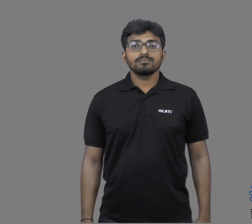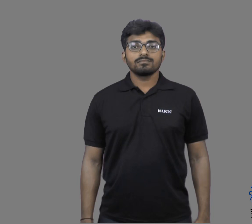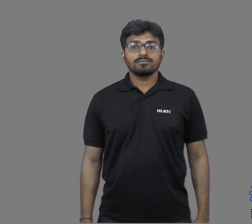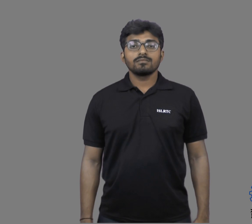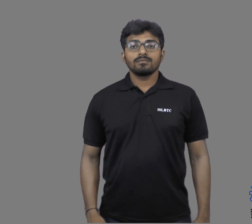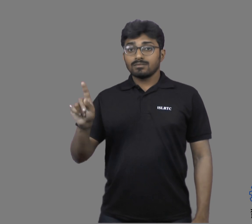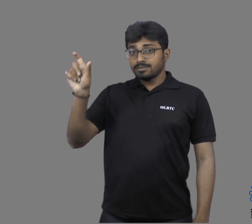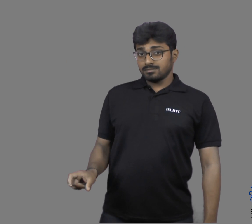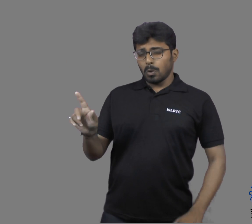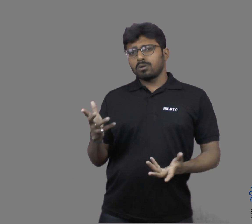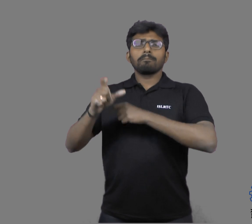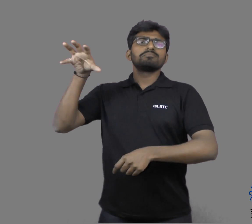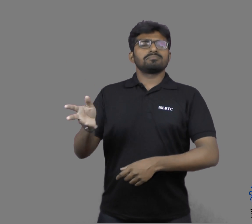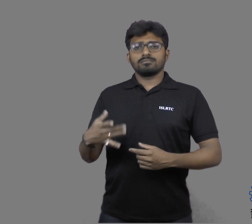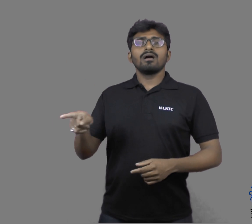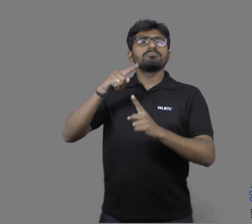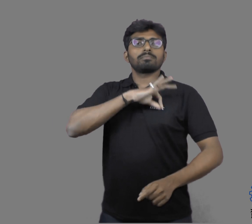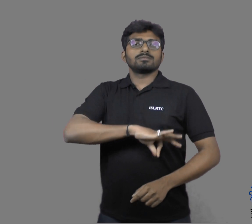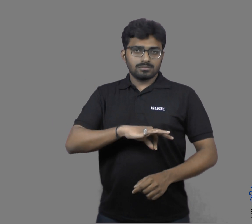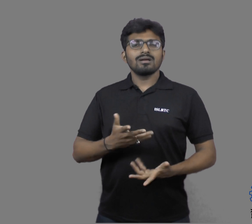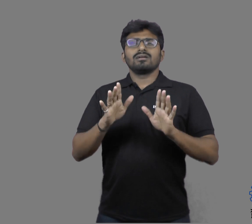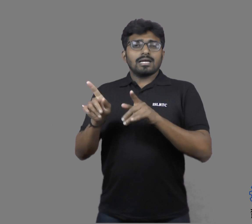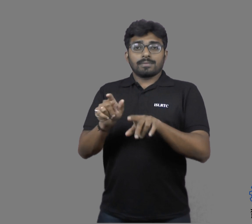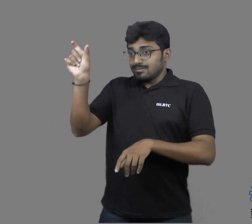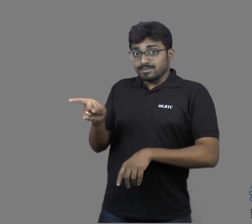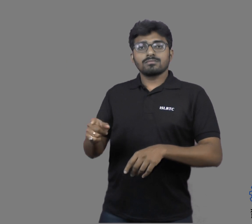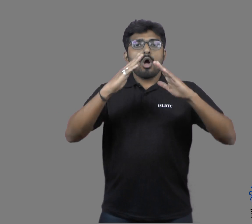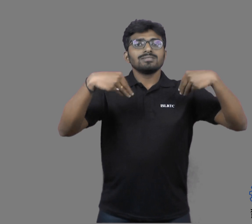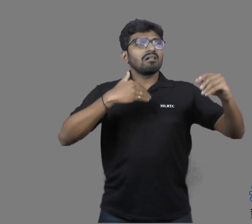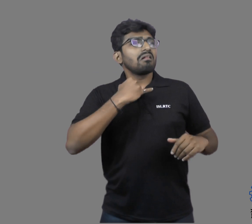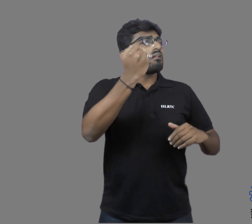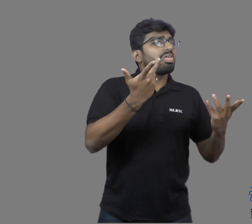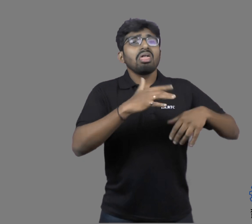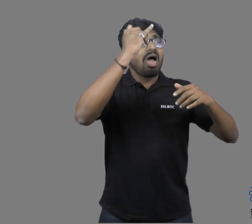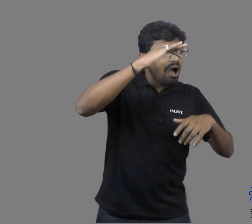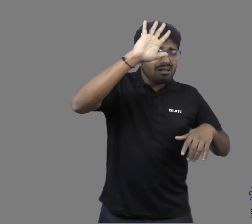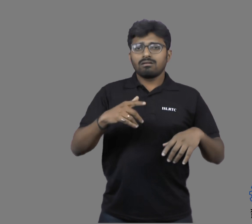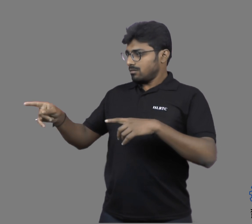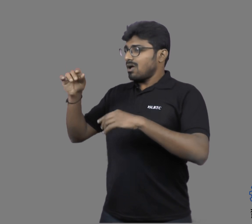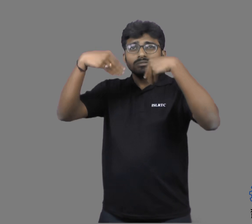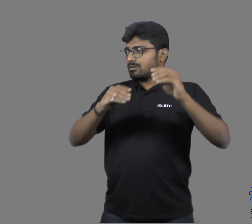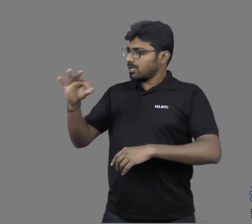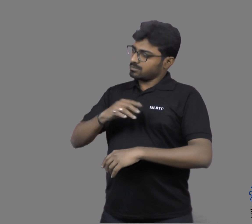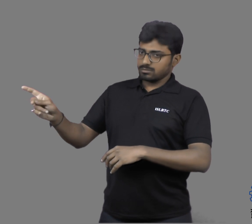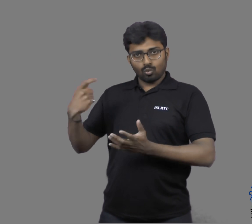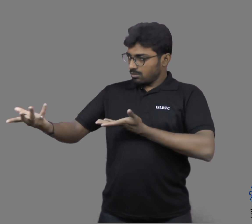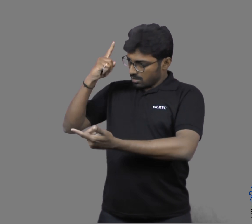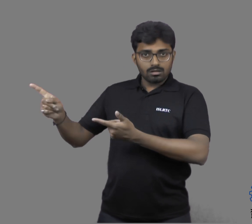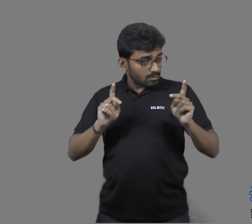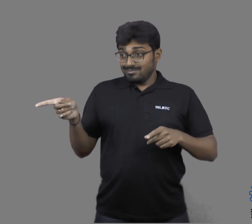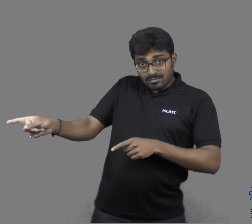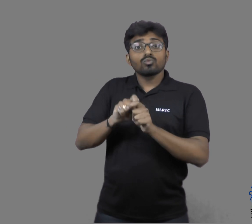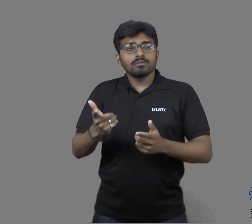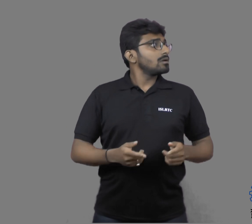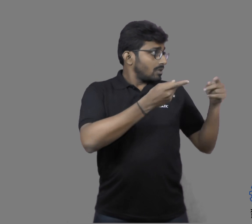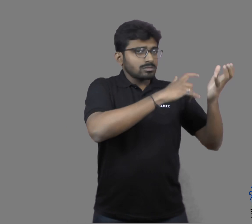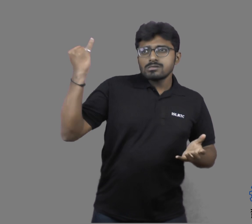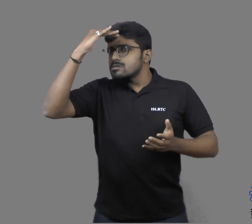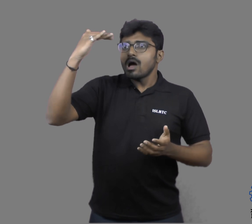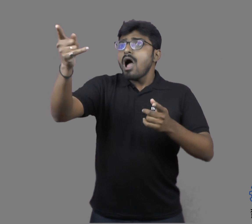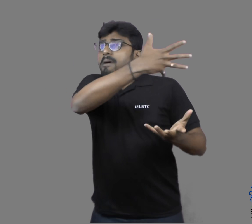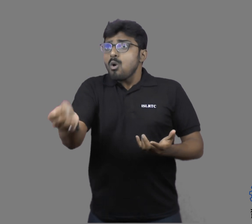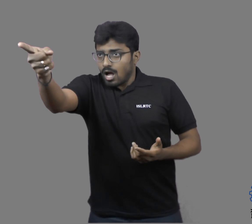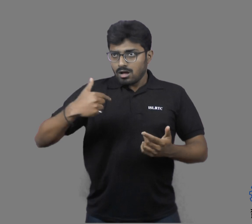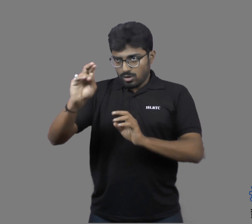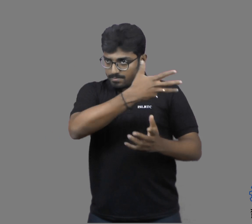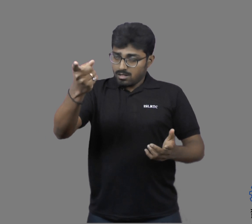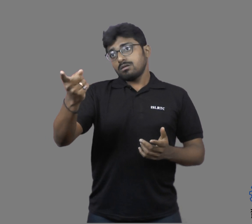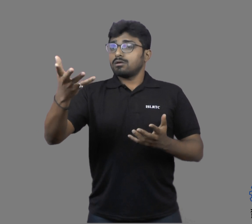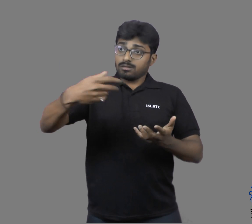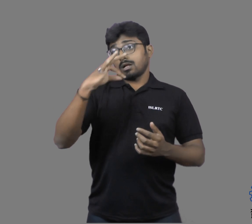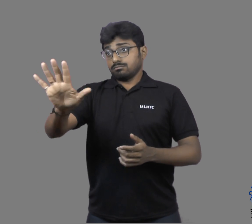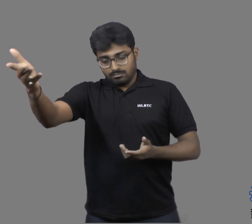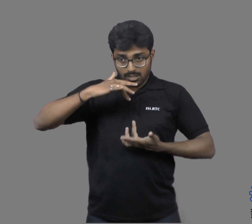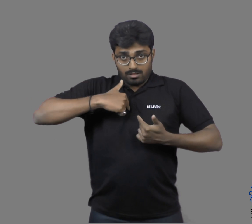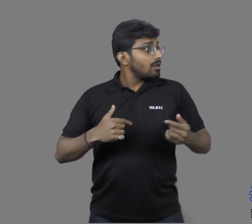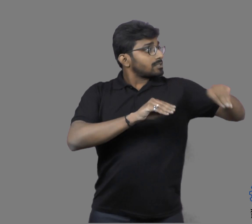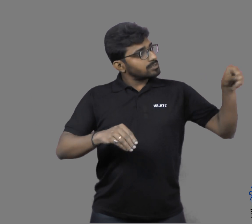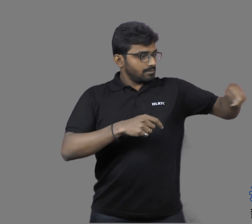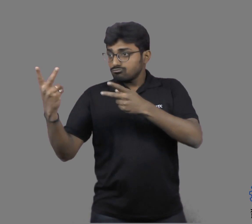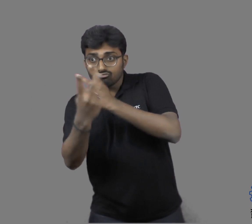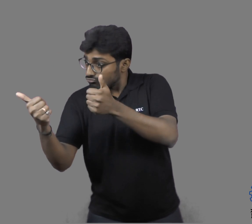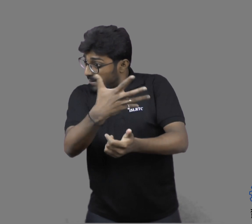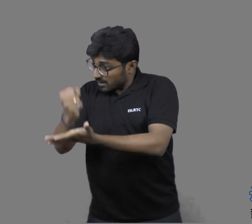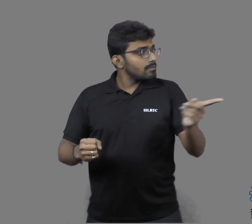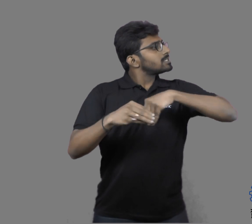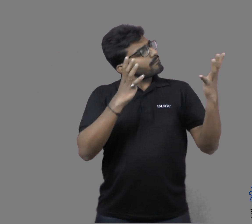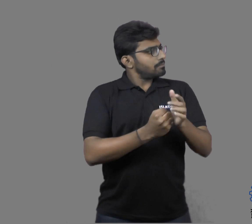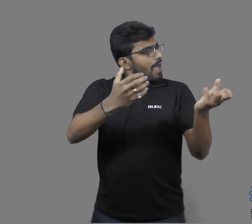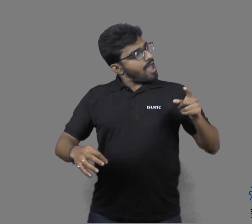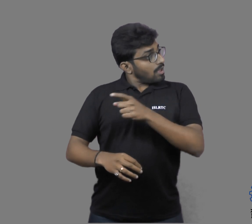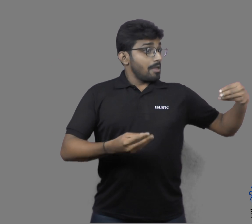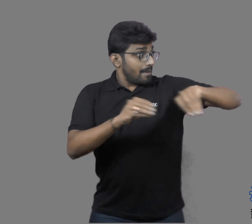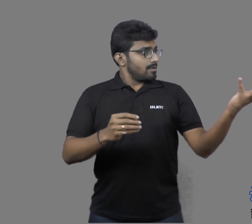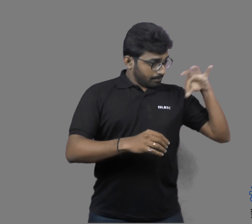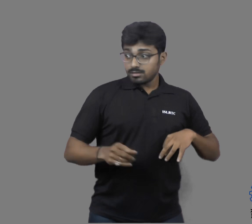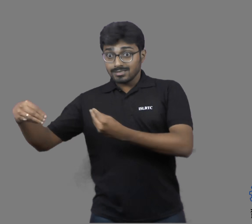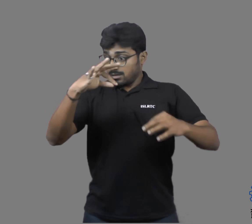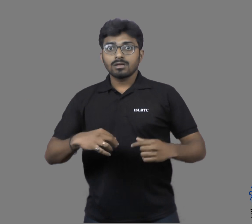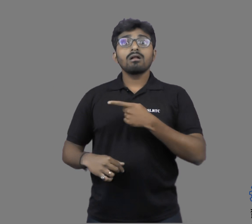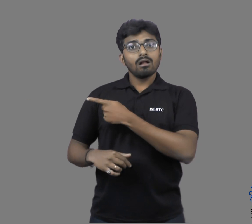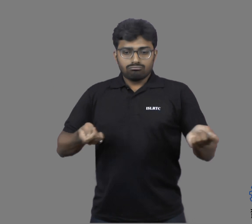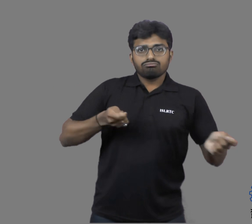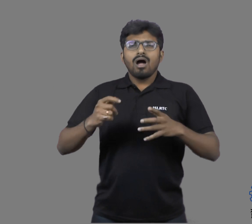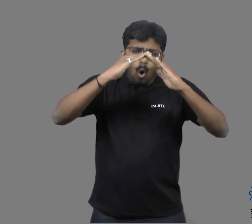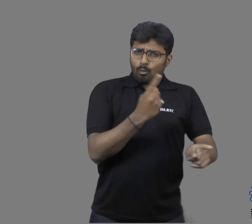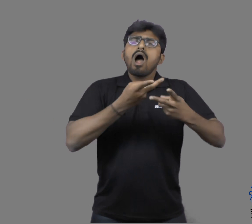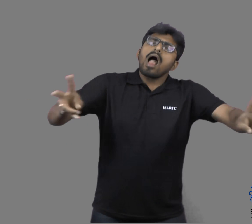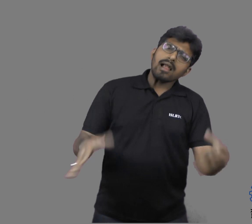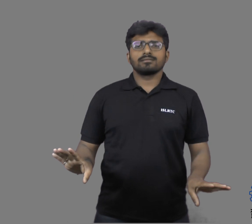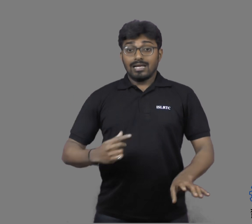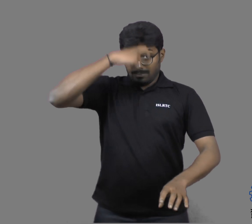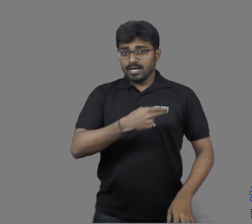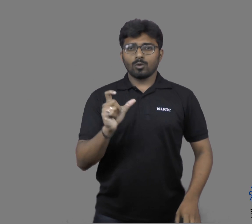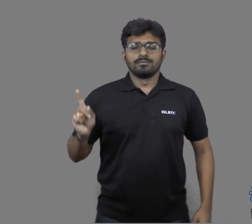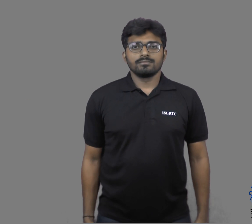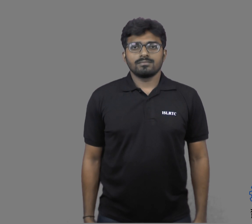Broker